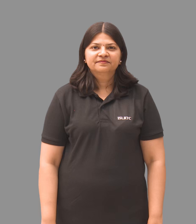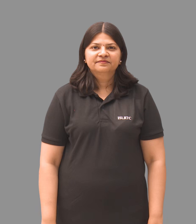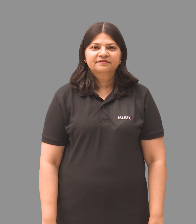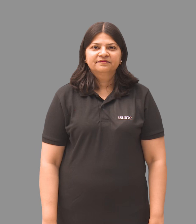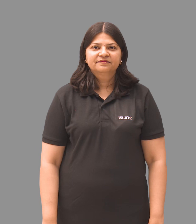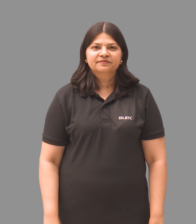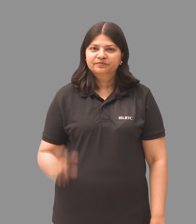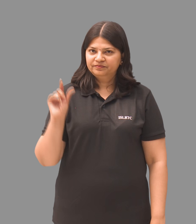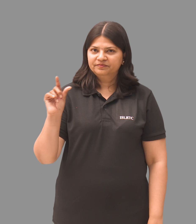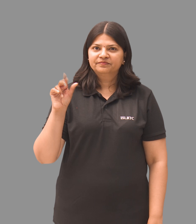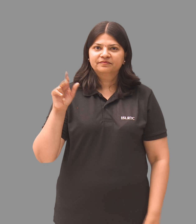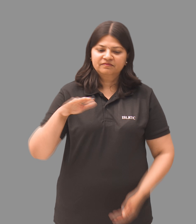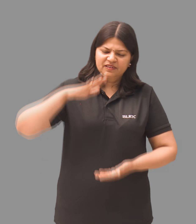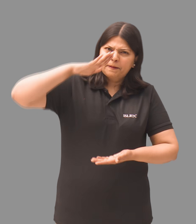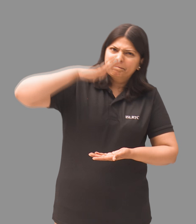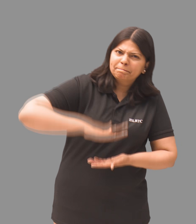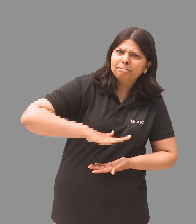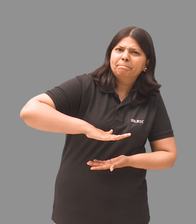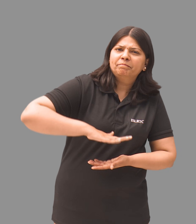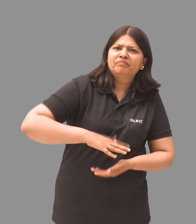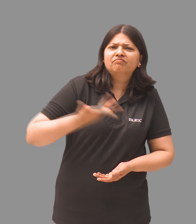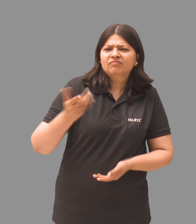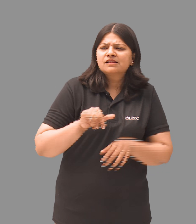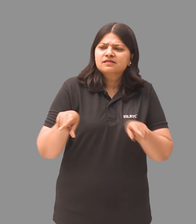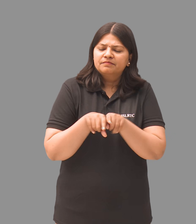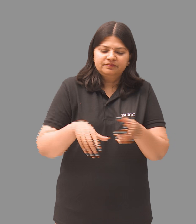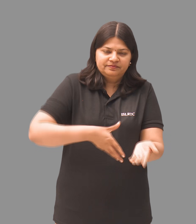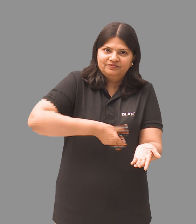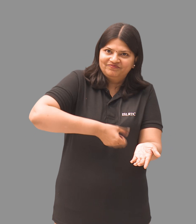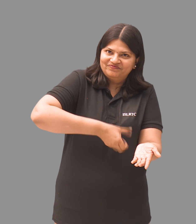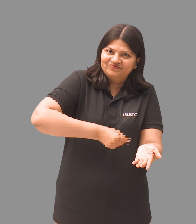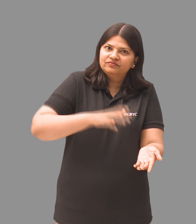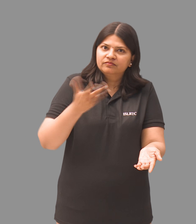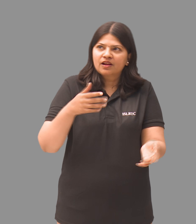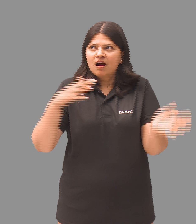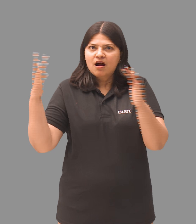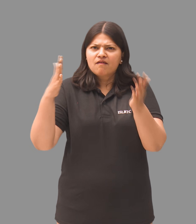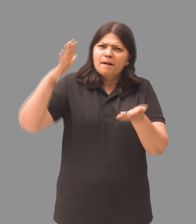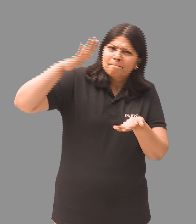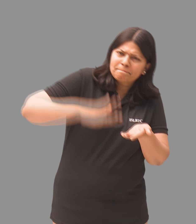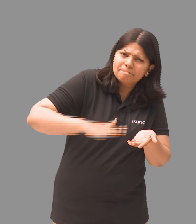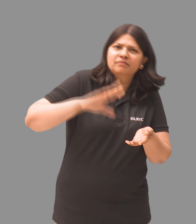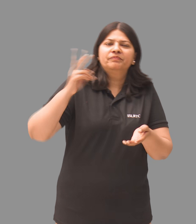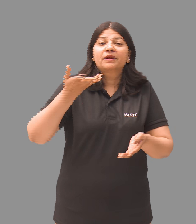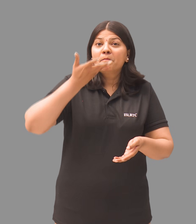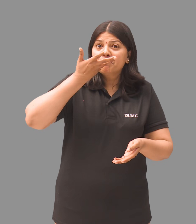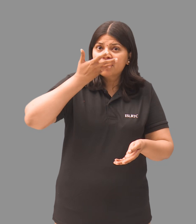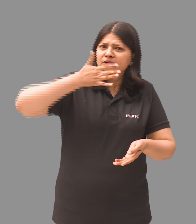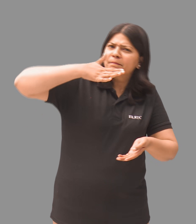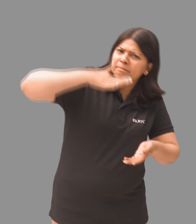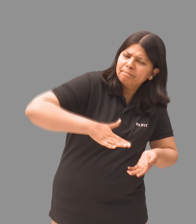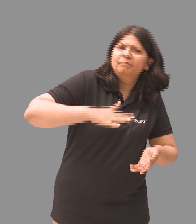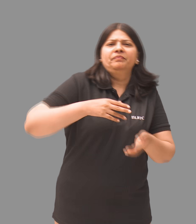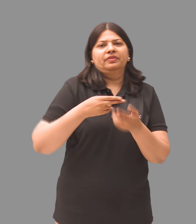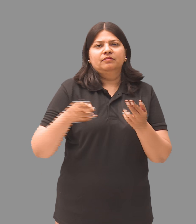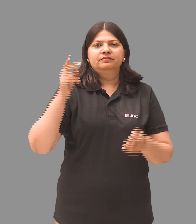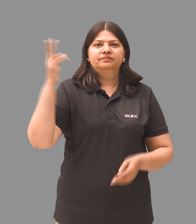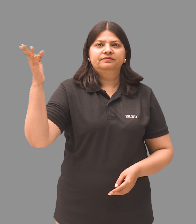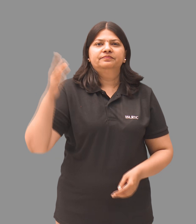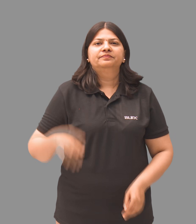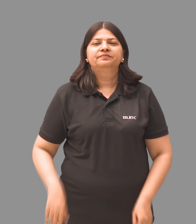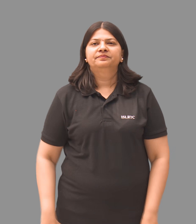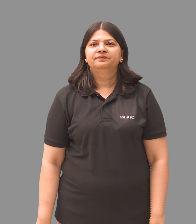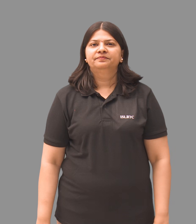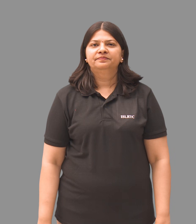Pressure